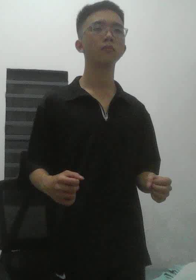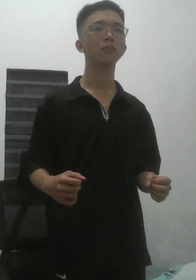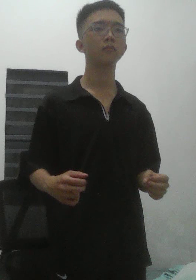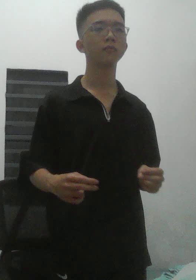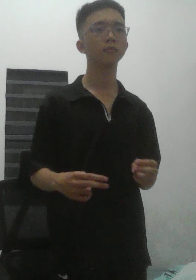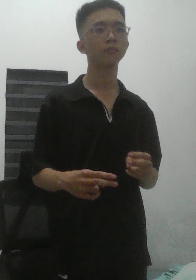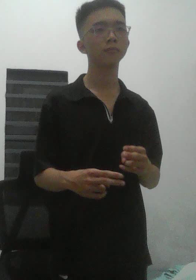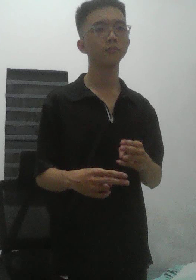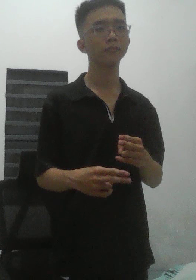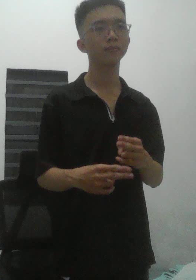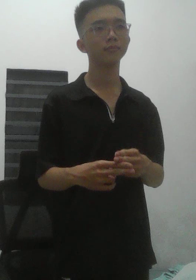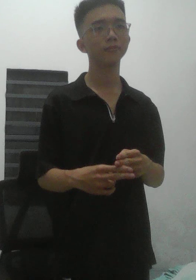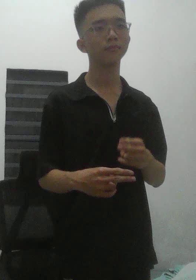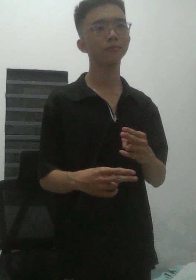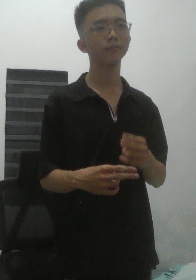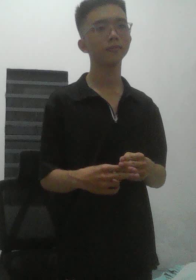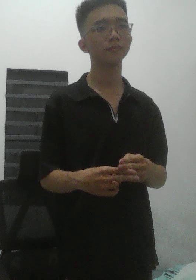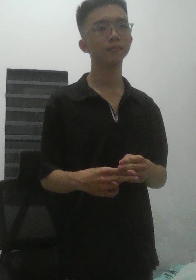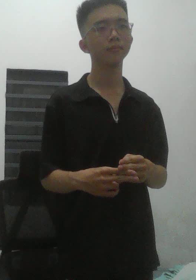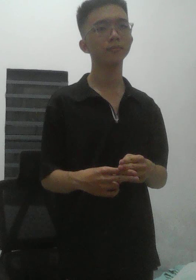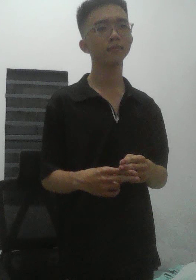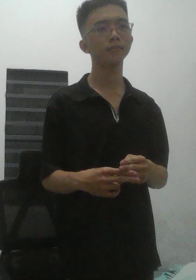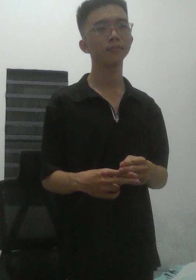ten